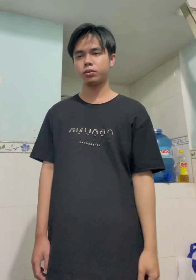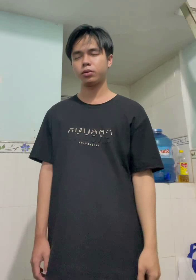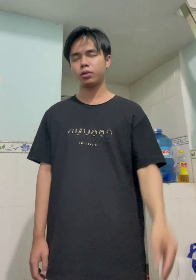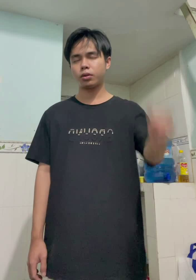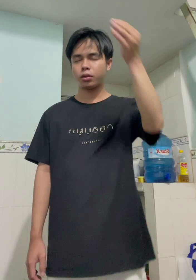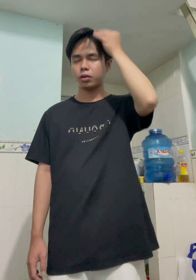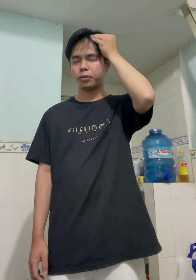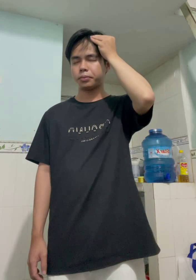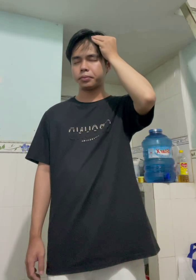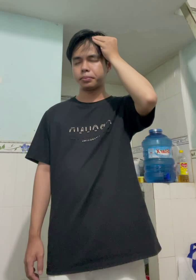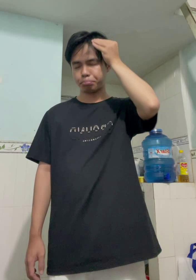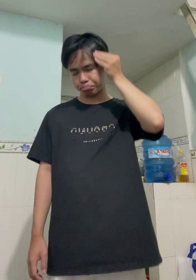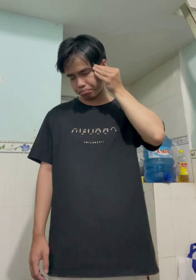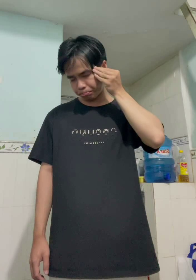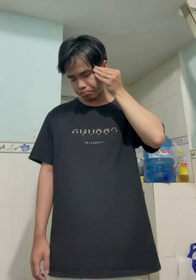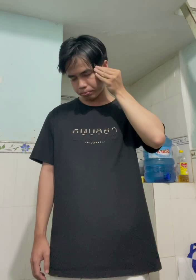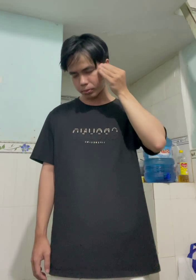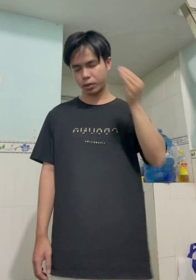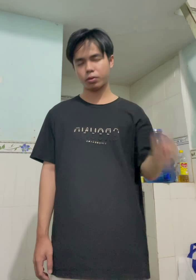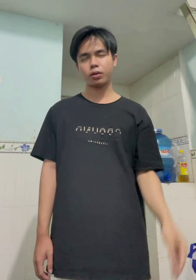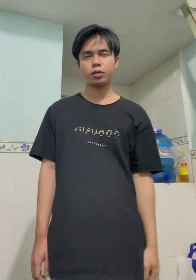benh